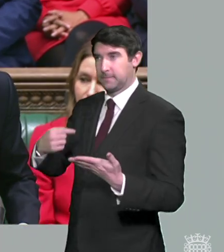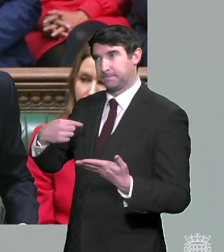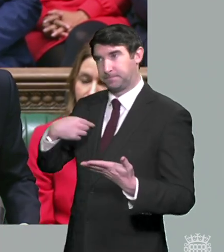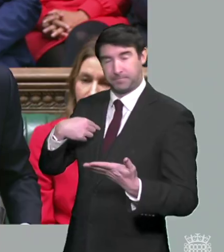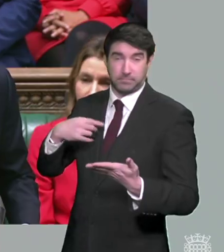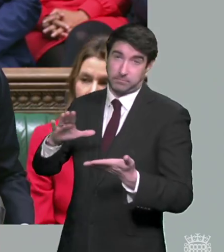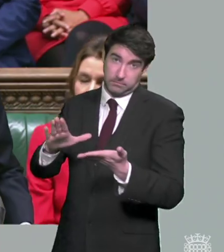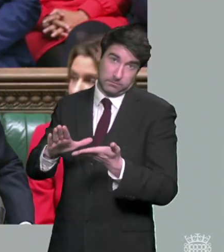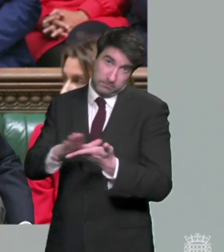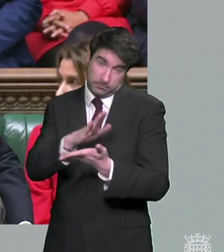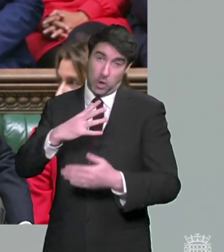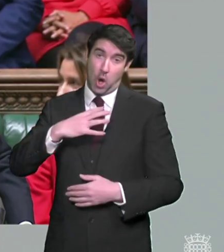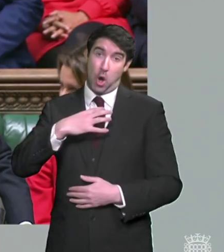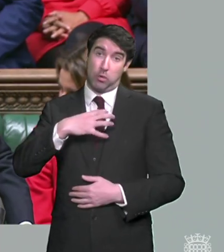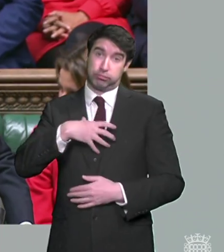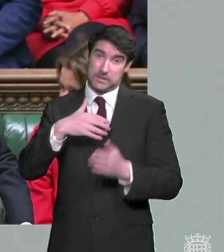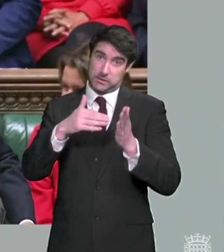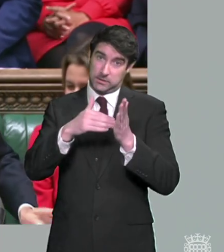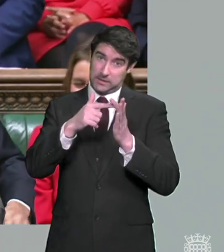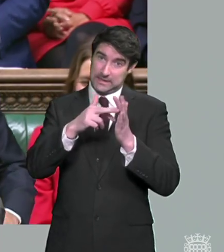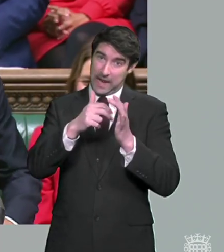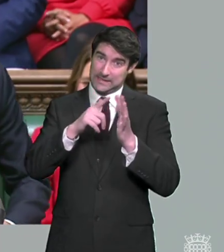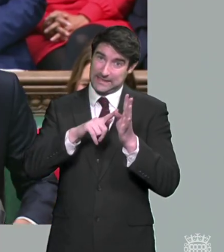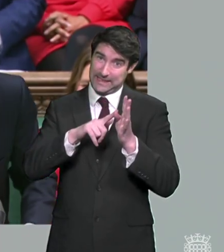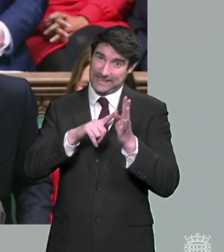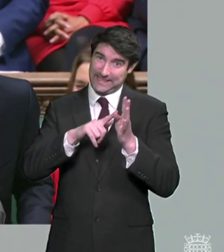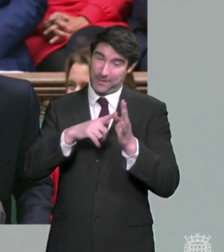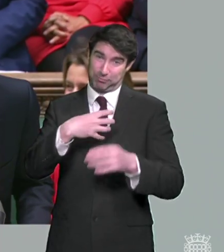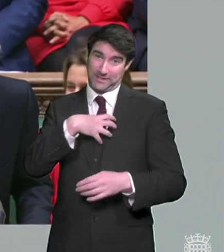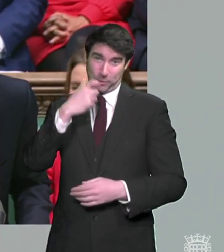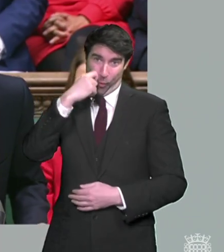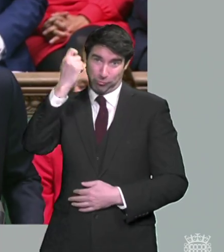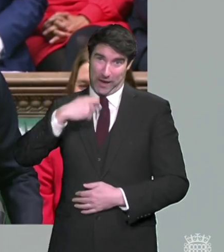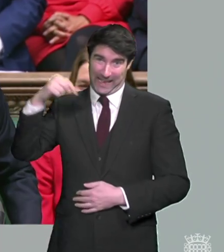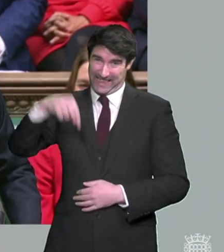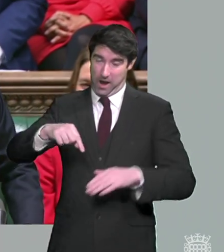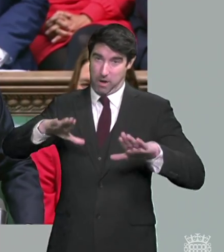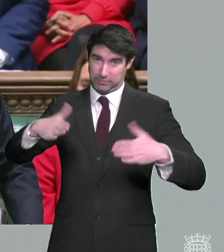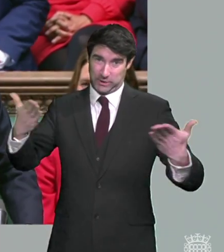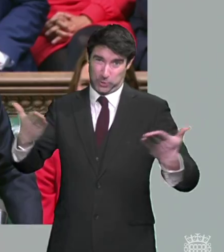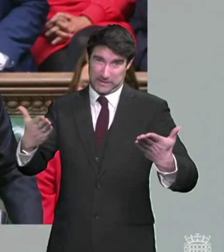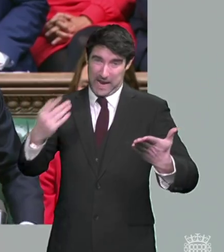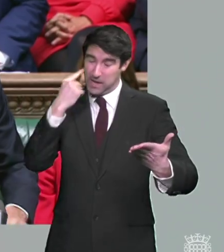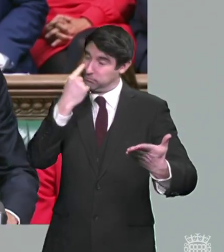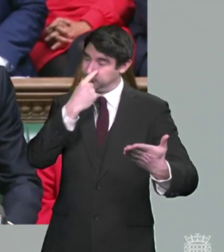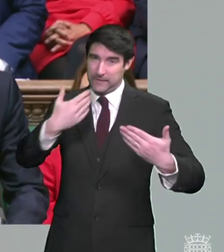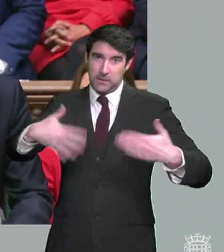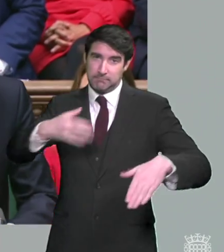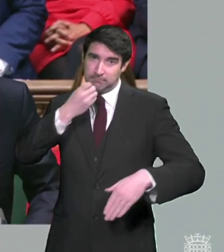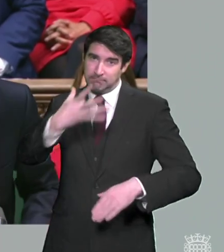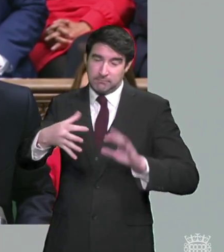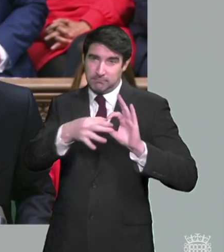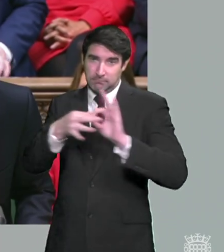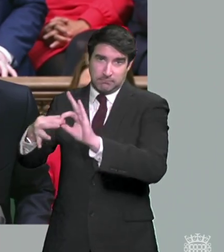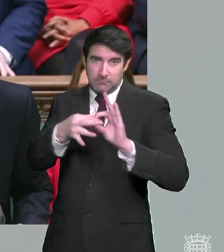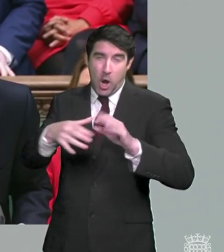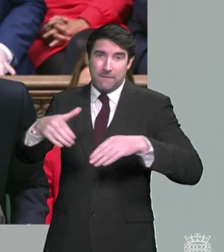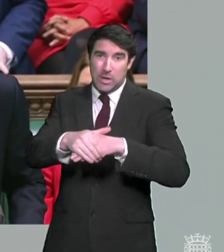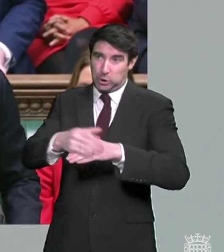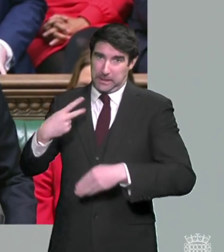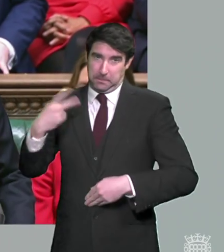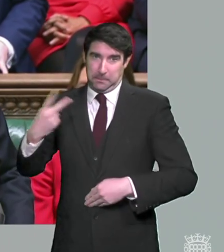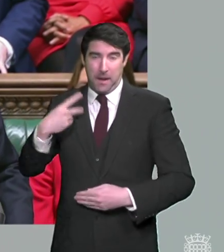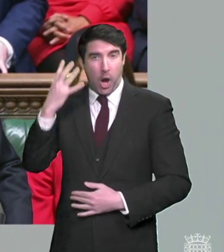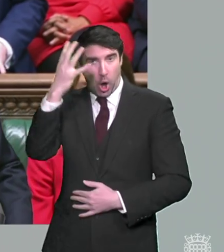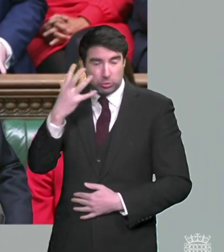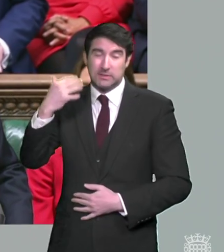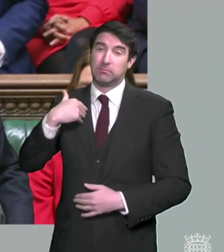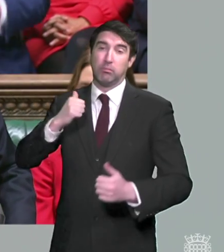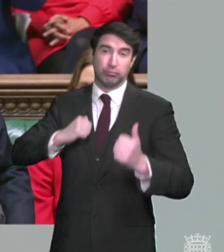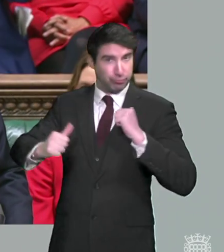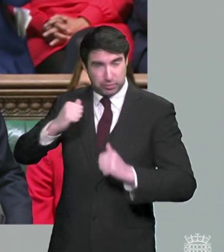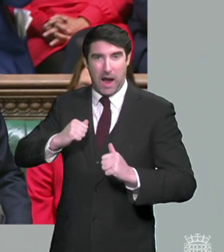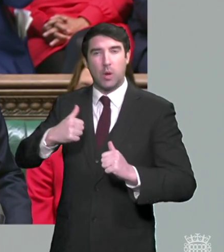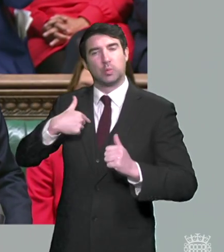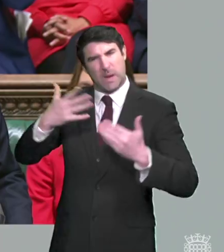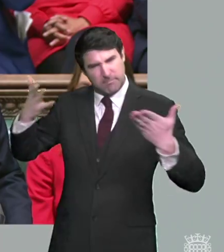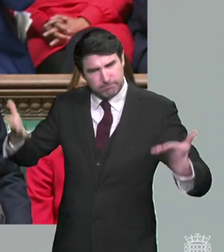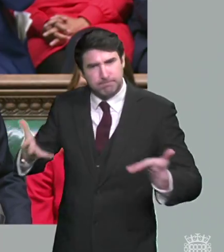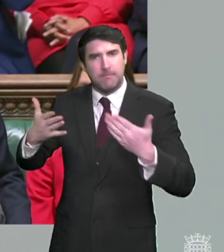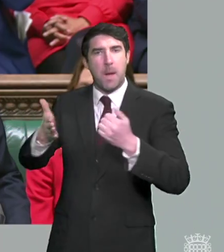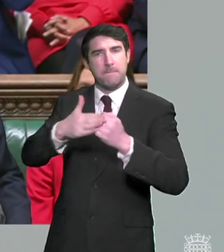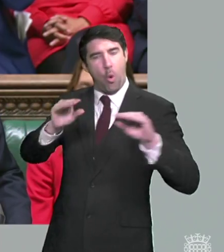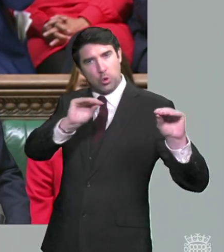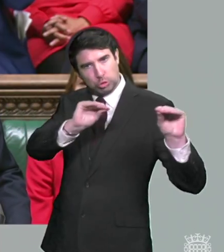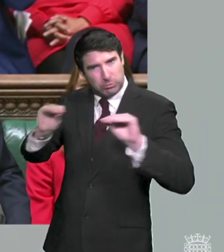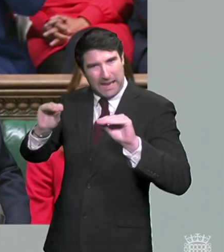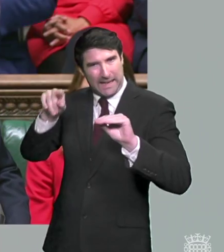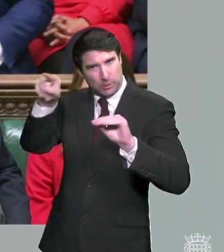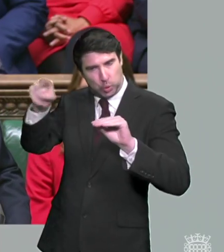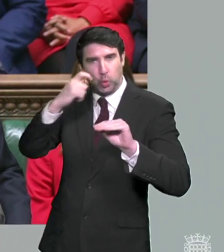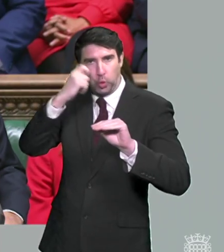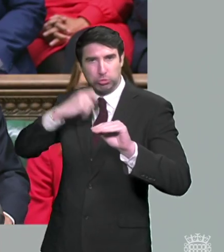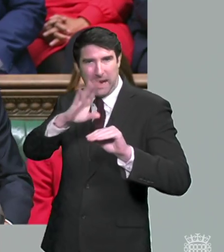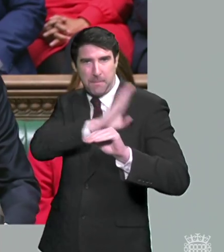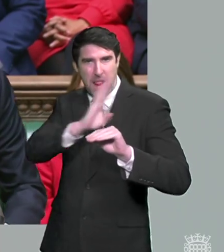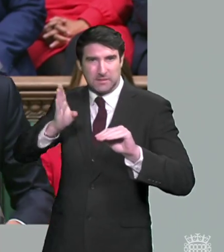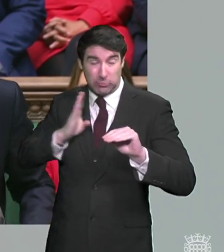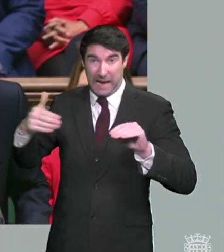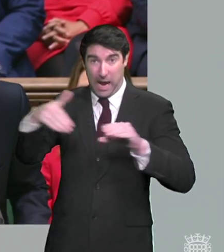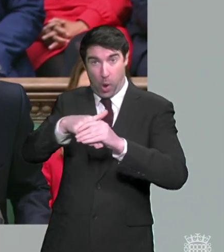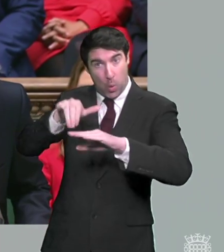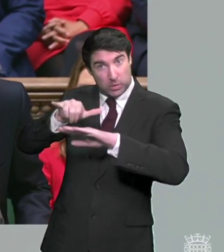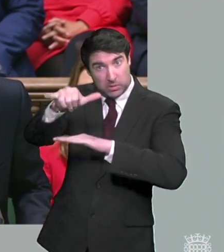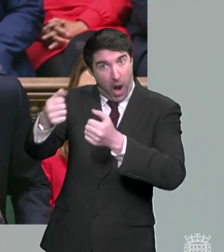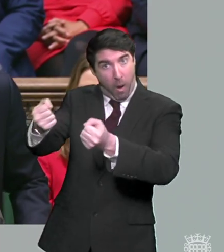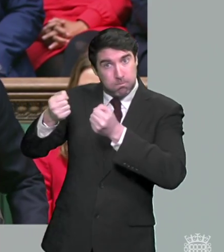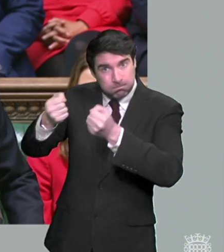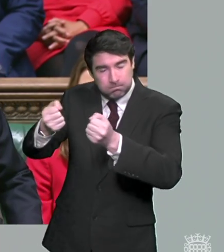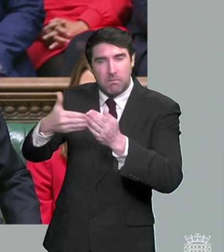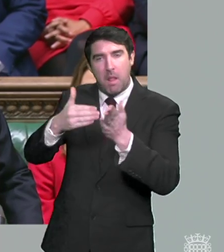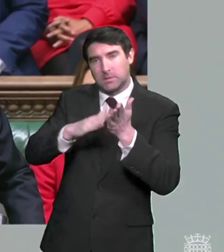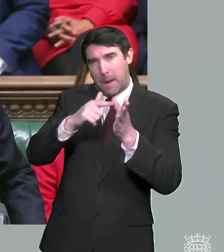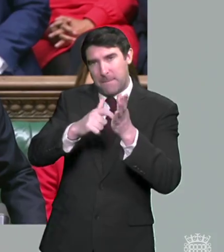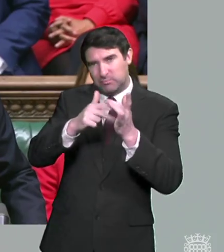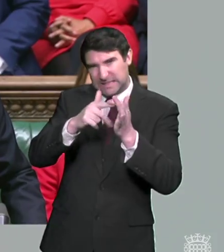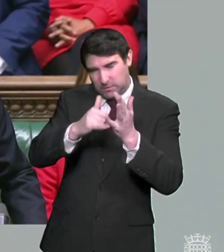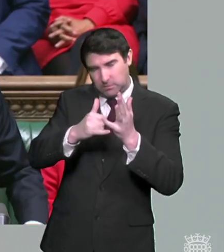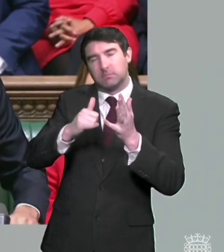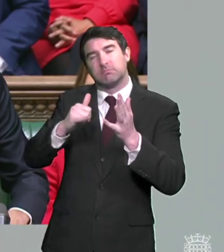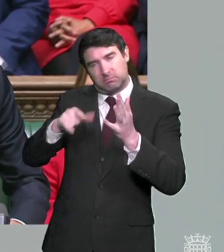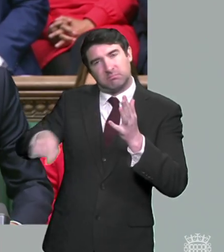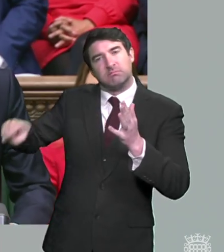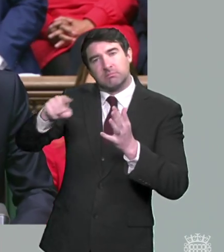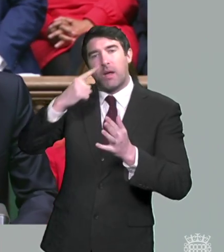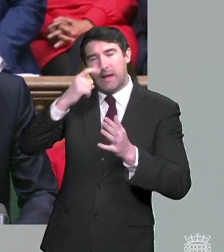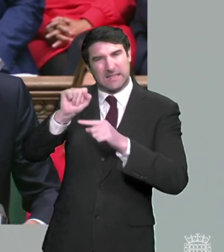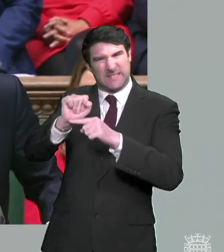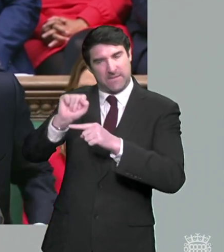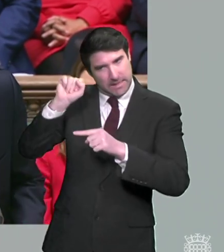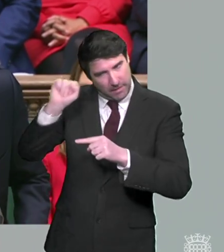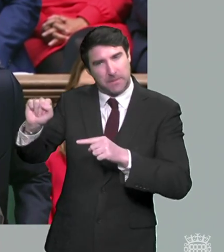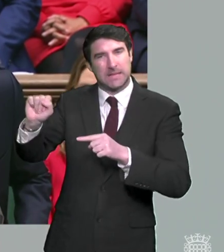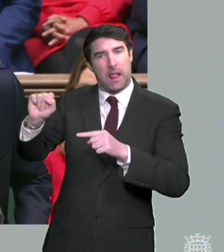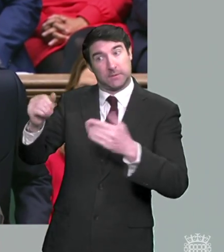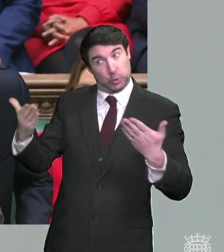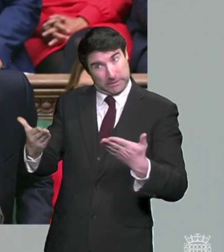I am delighted that President Zelensky is here in the United Kingdom today. It is testimony to the unbreakable friendship between our two countries, and I am proud that we are expanding the training for Ukrainian forces to include jet pilots and marines, and ensure that Ukraine has a military able to defend its interests today and into the future.